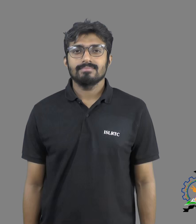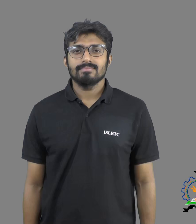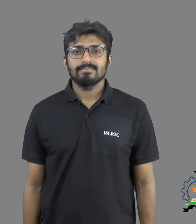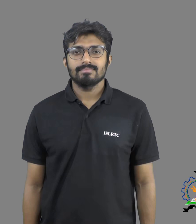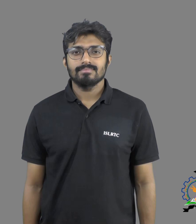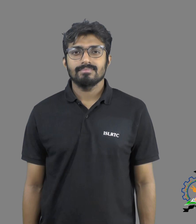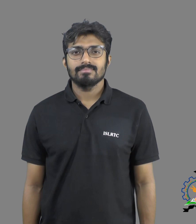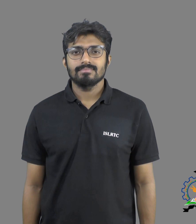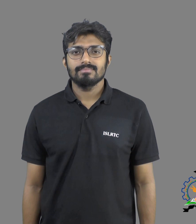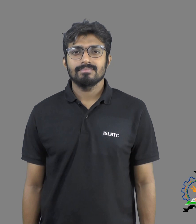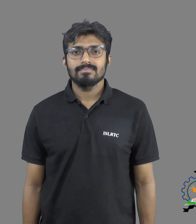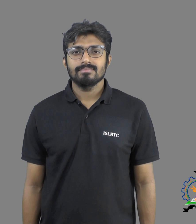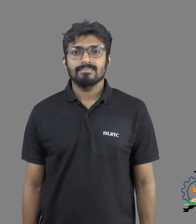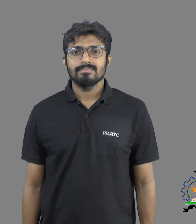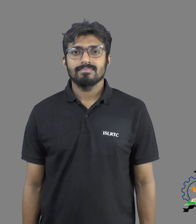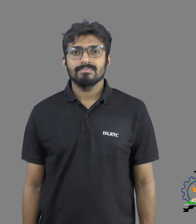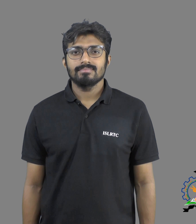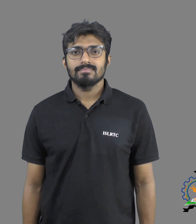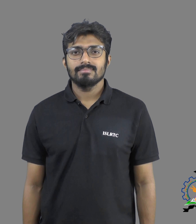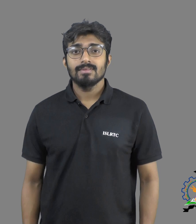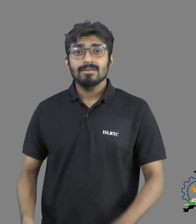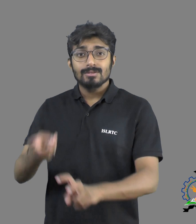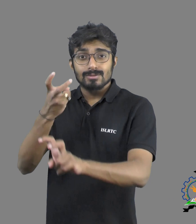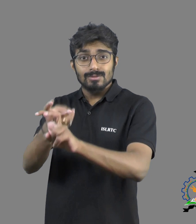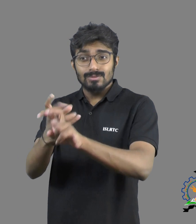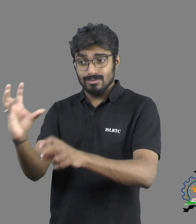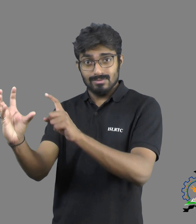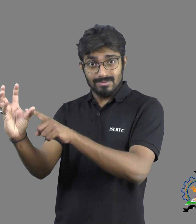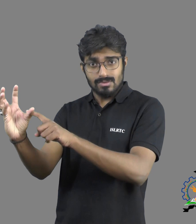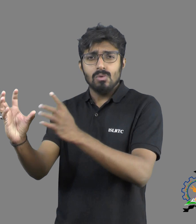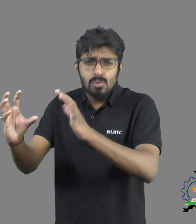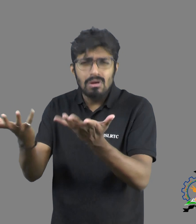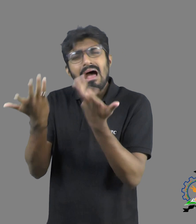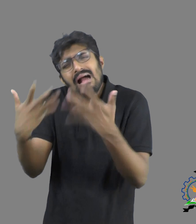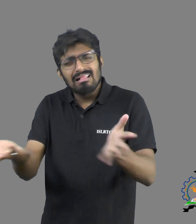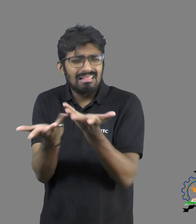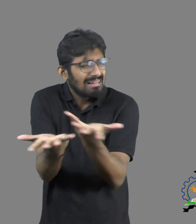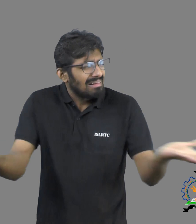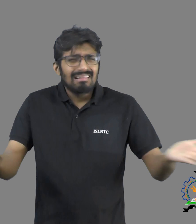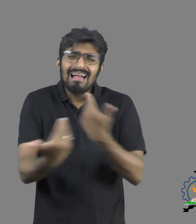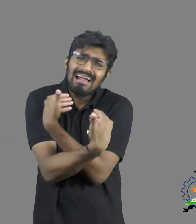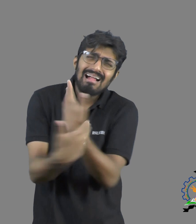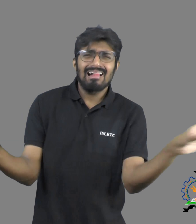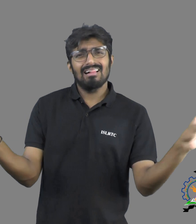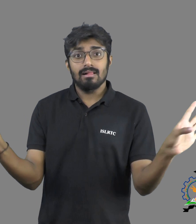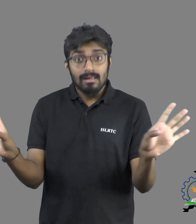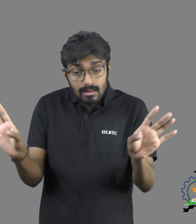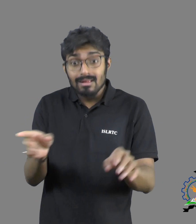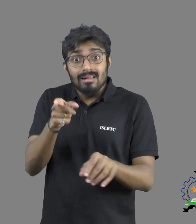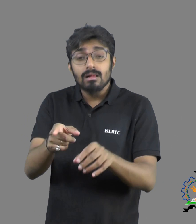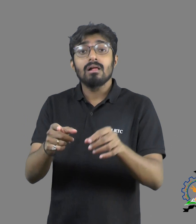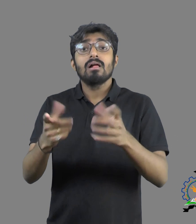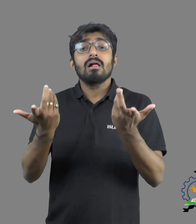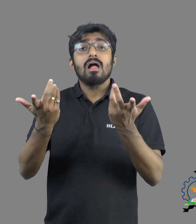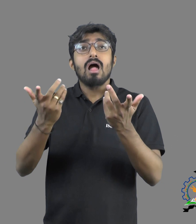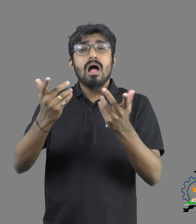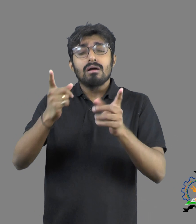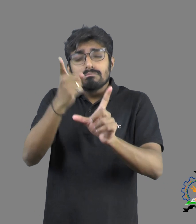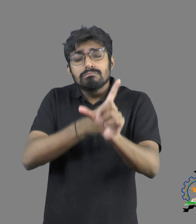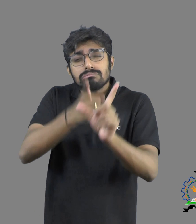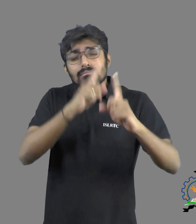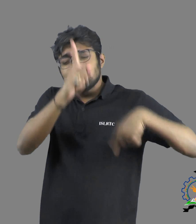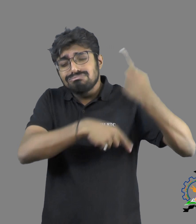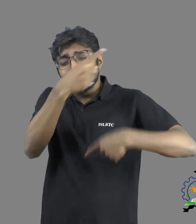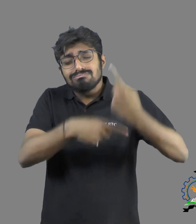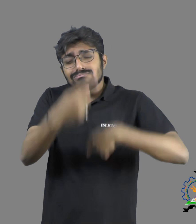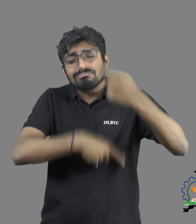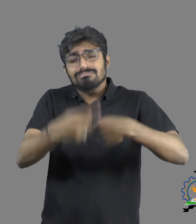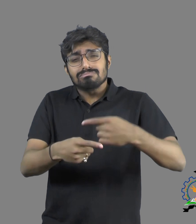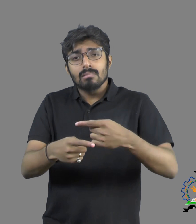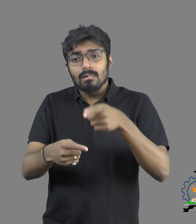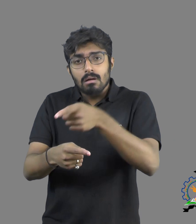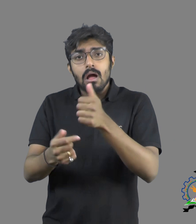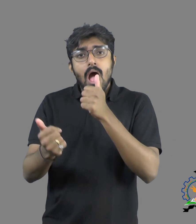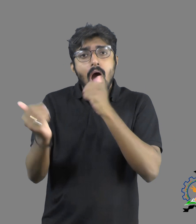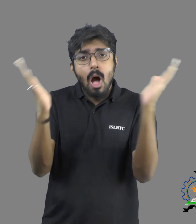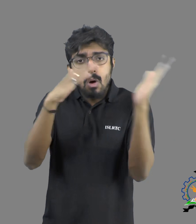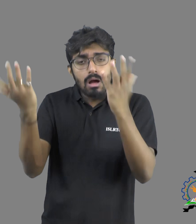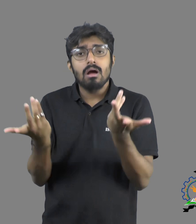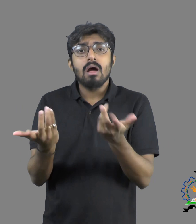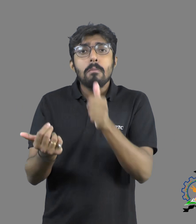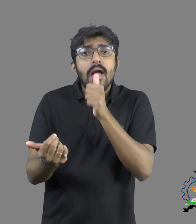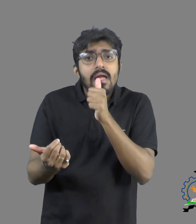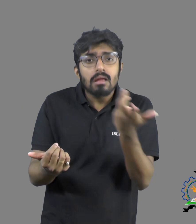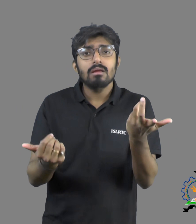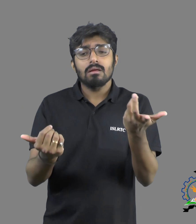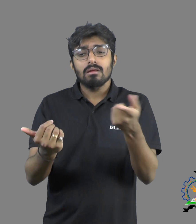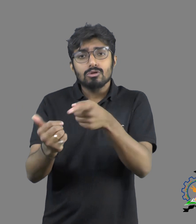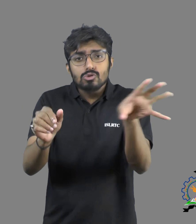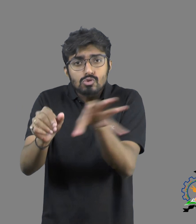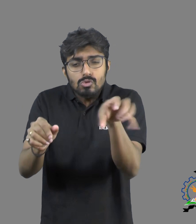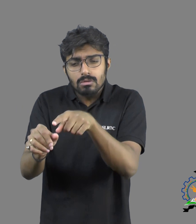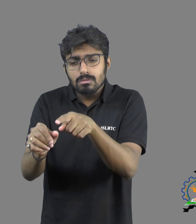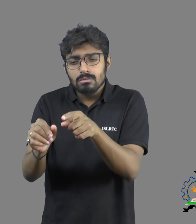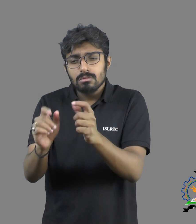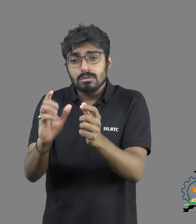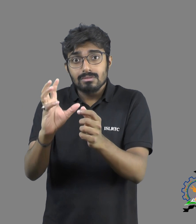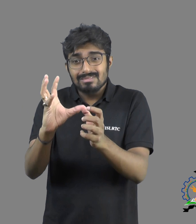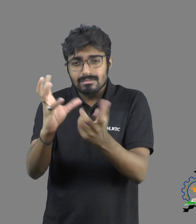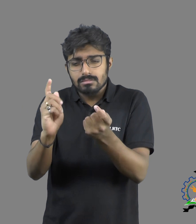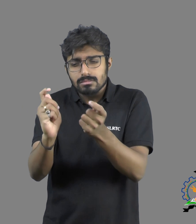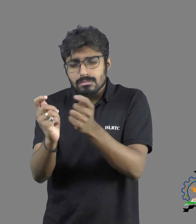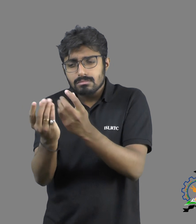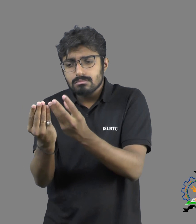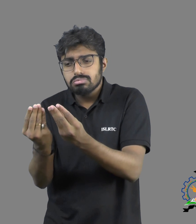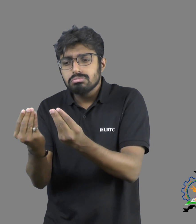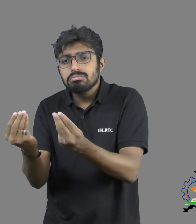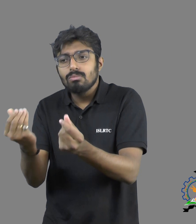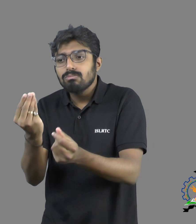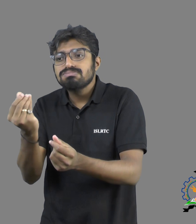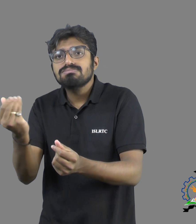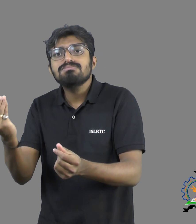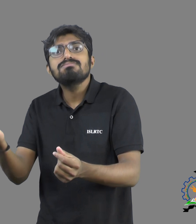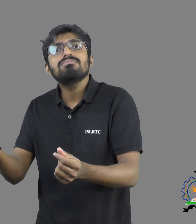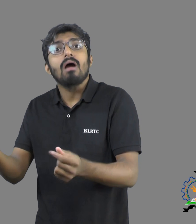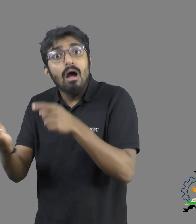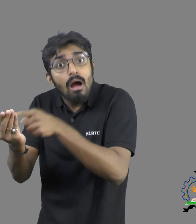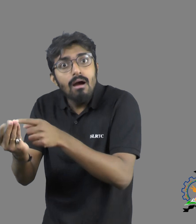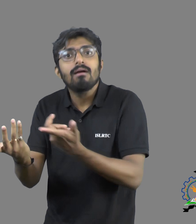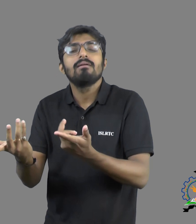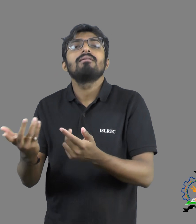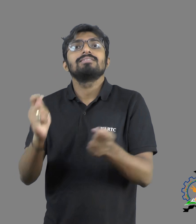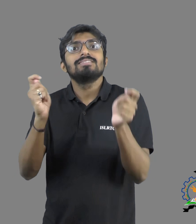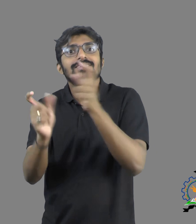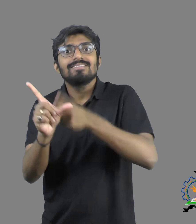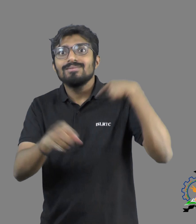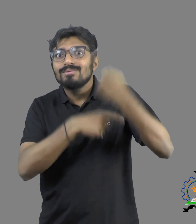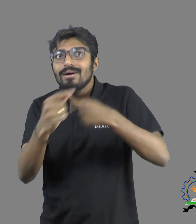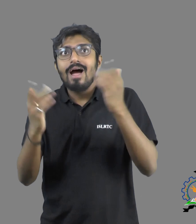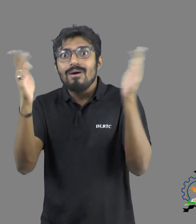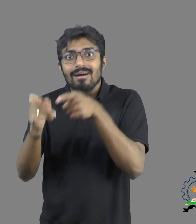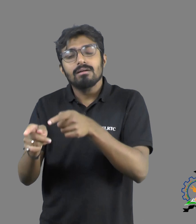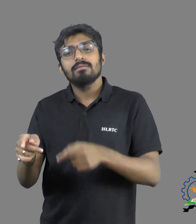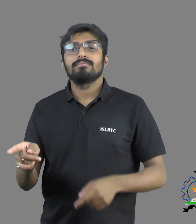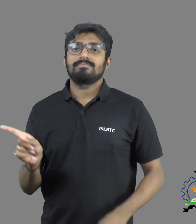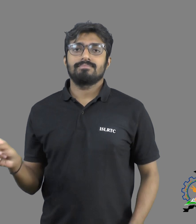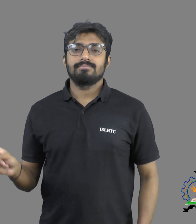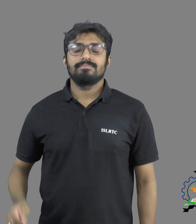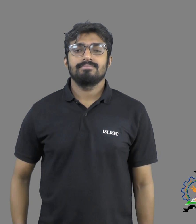Weathering